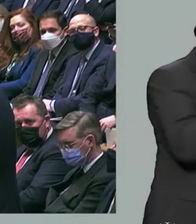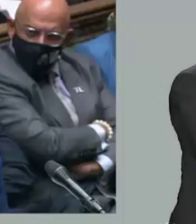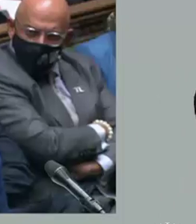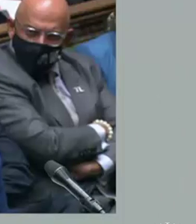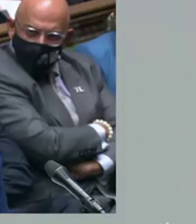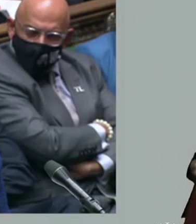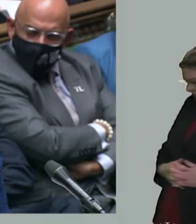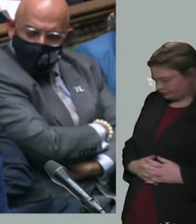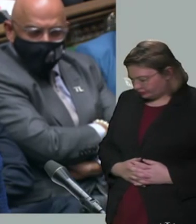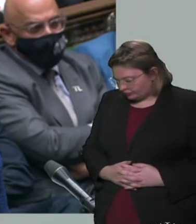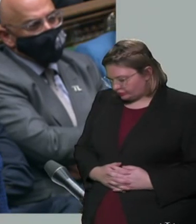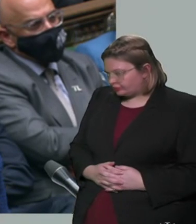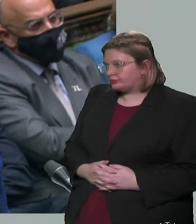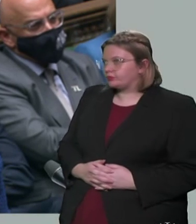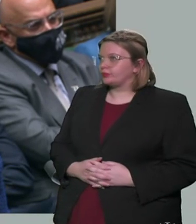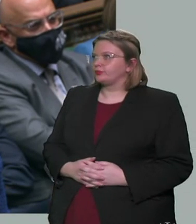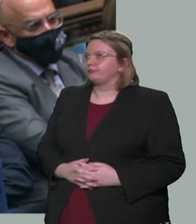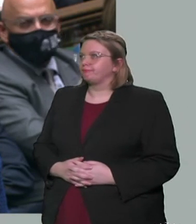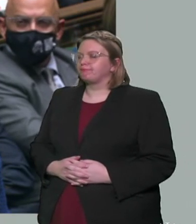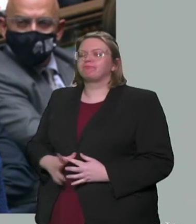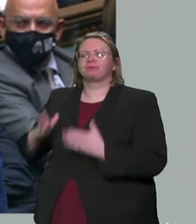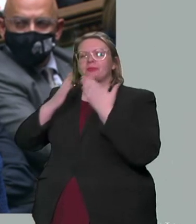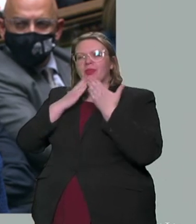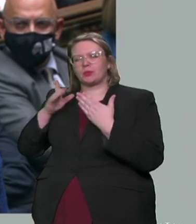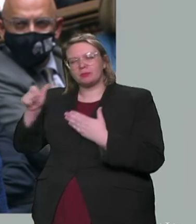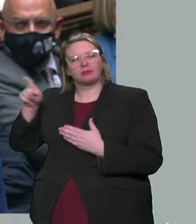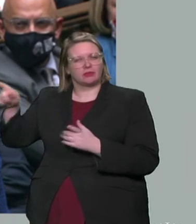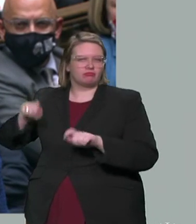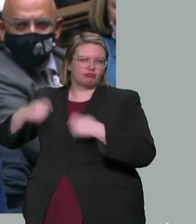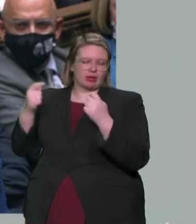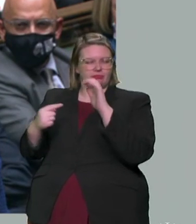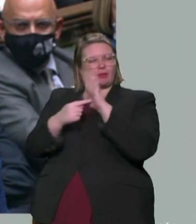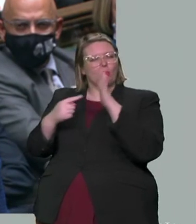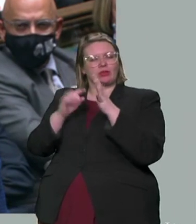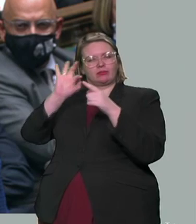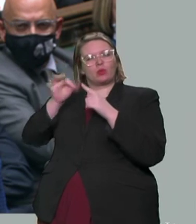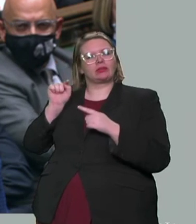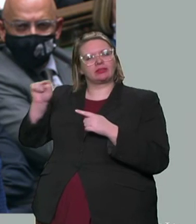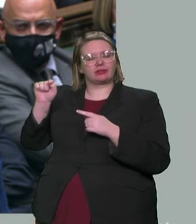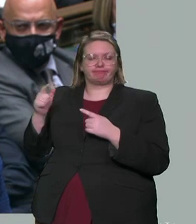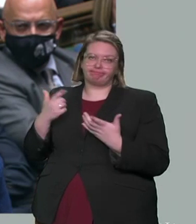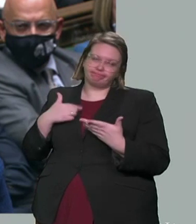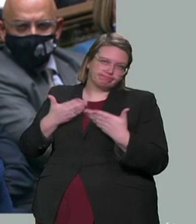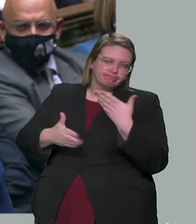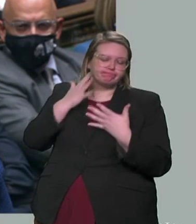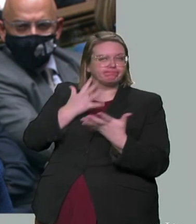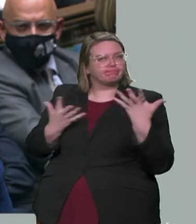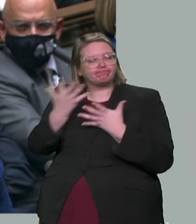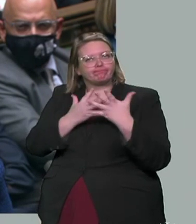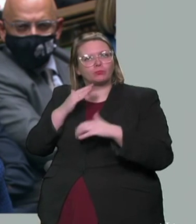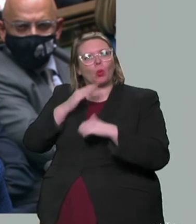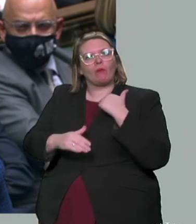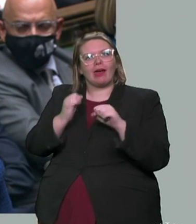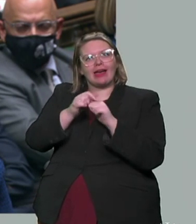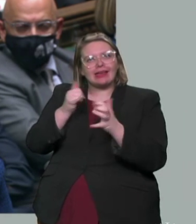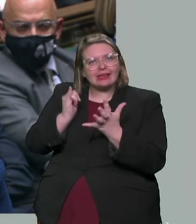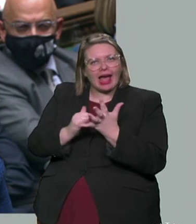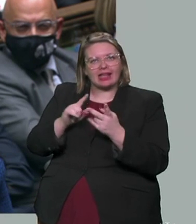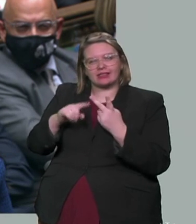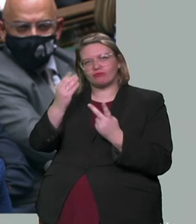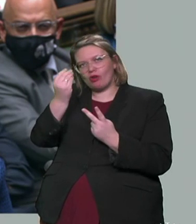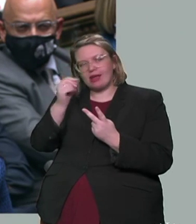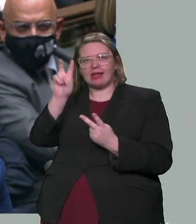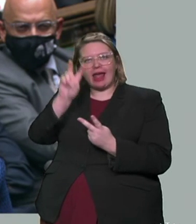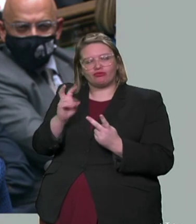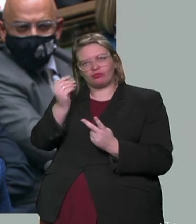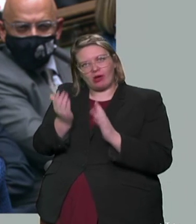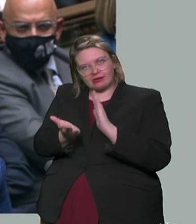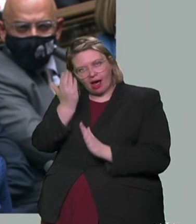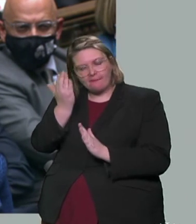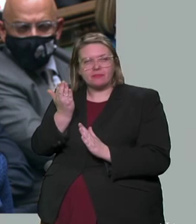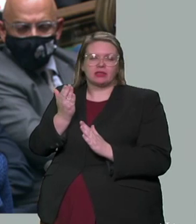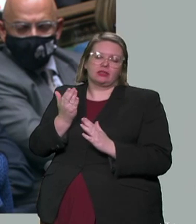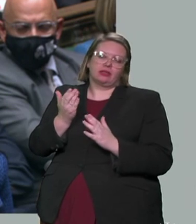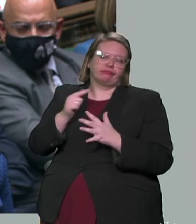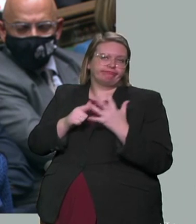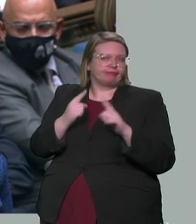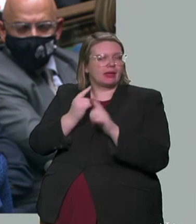My honourable Friend has drawn attention to a very important consideration as we try to abate the increases in the costs of gas and of energy.